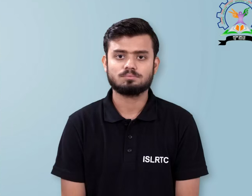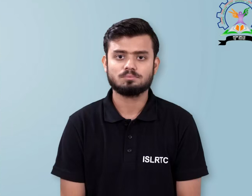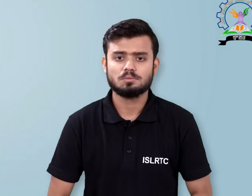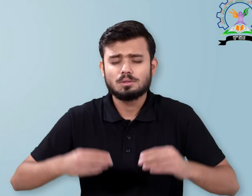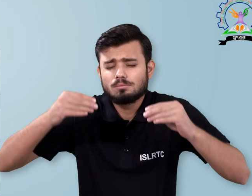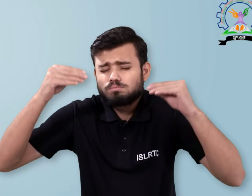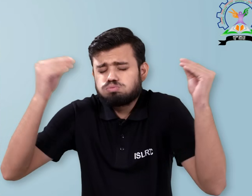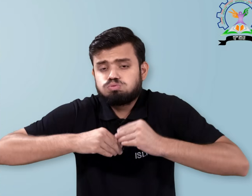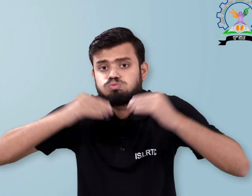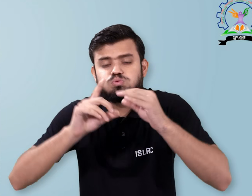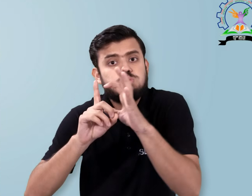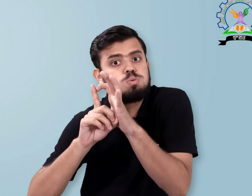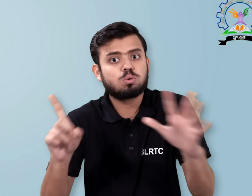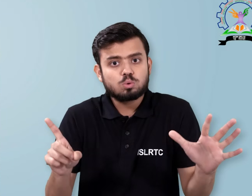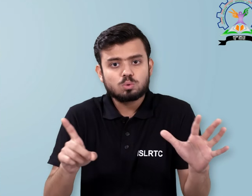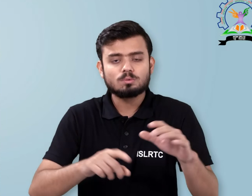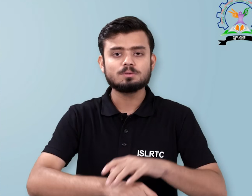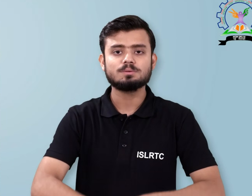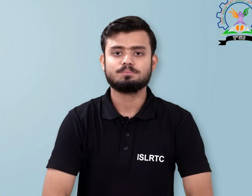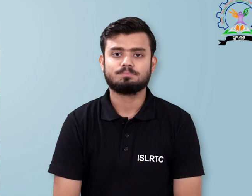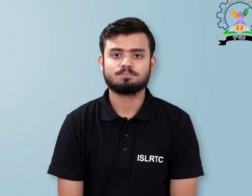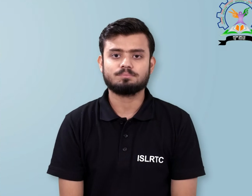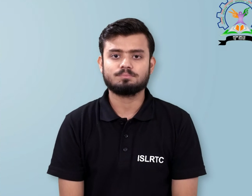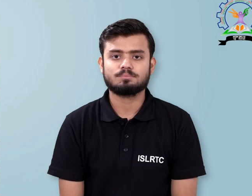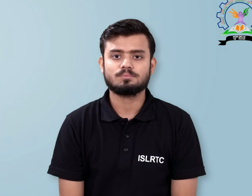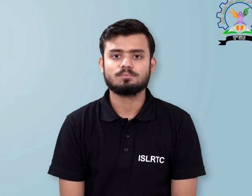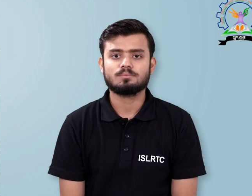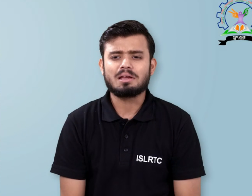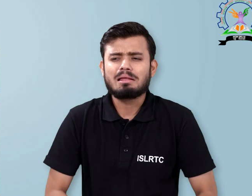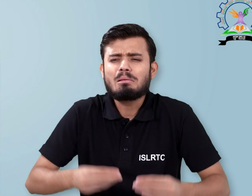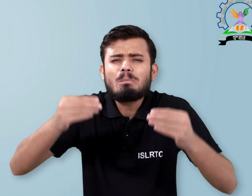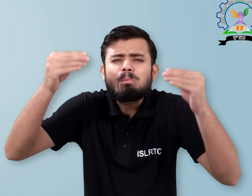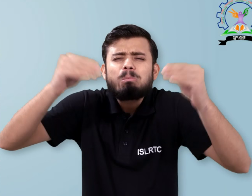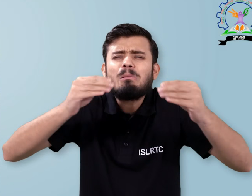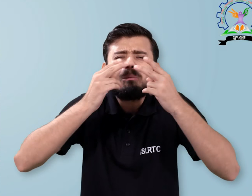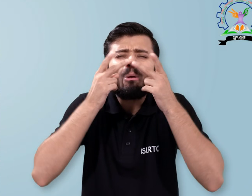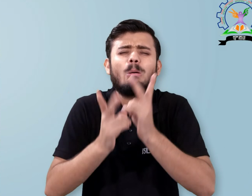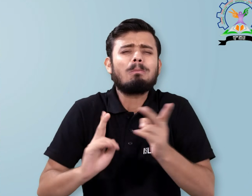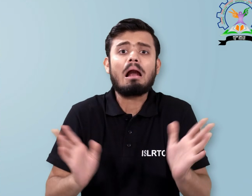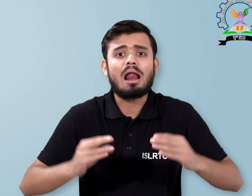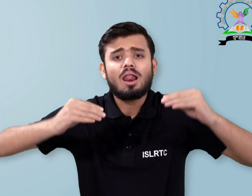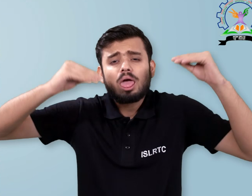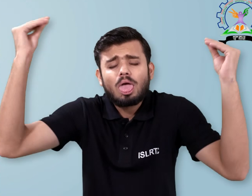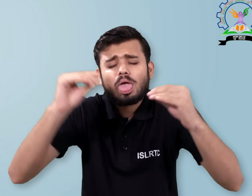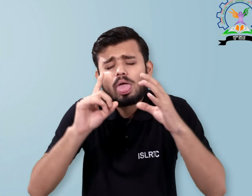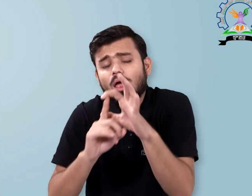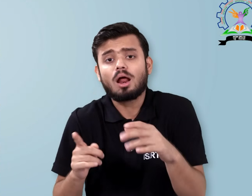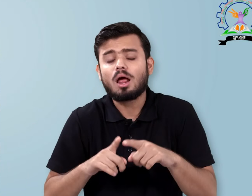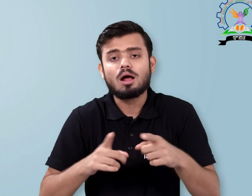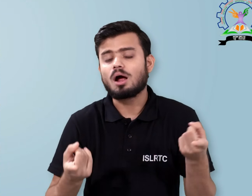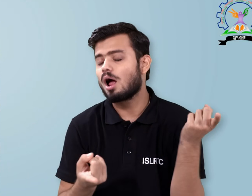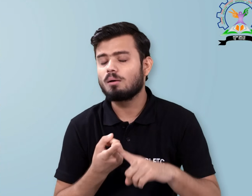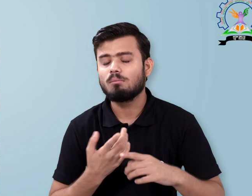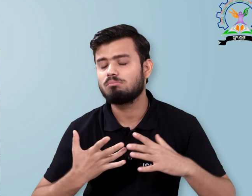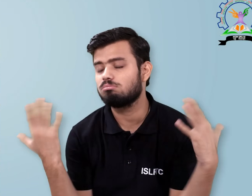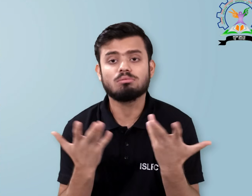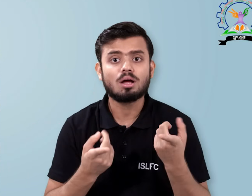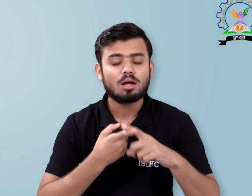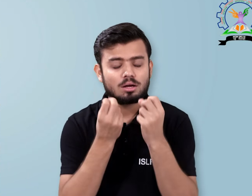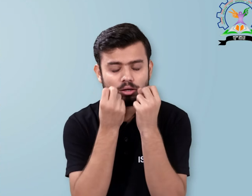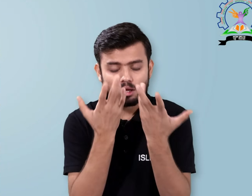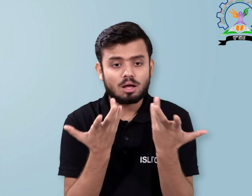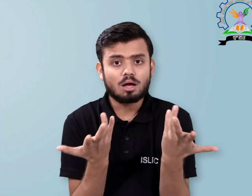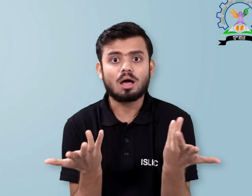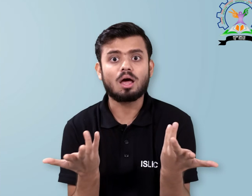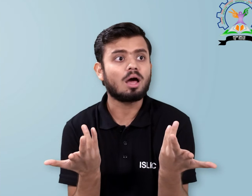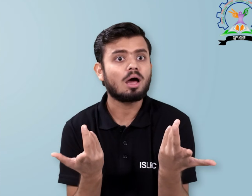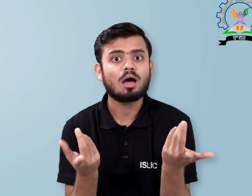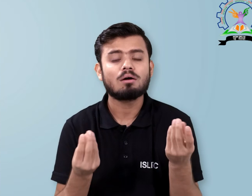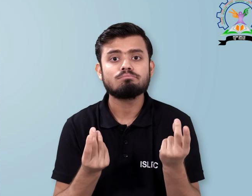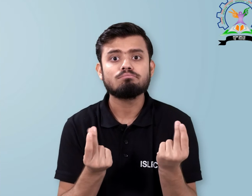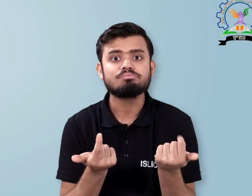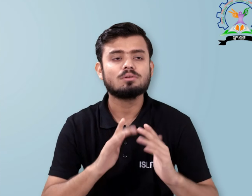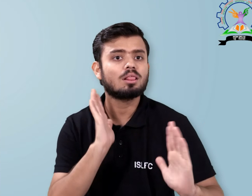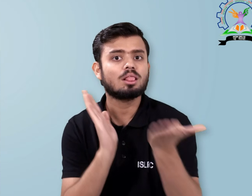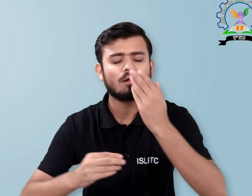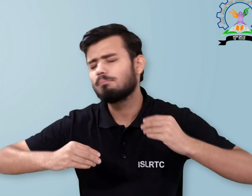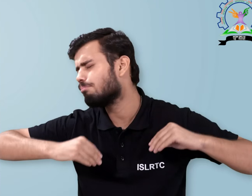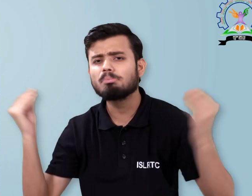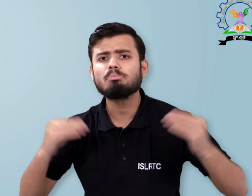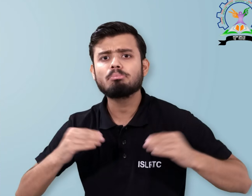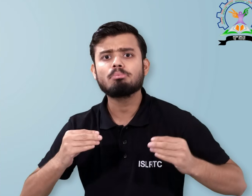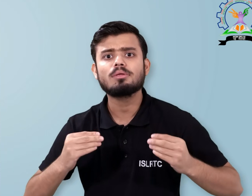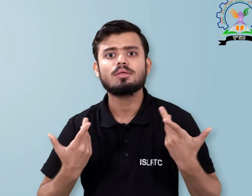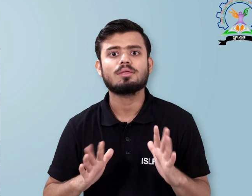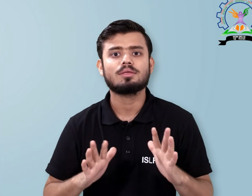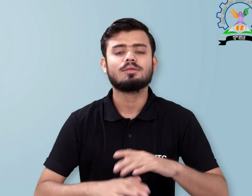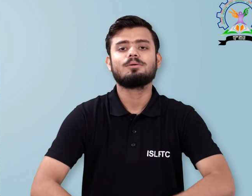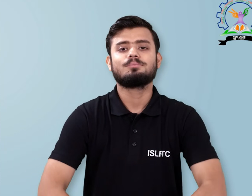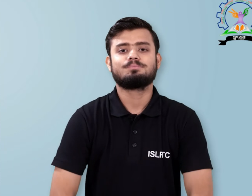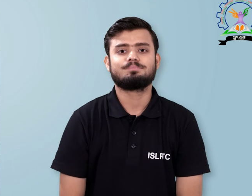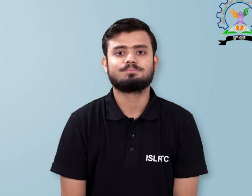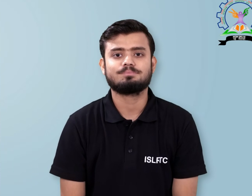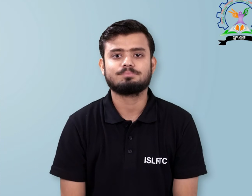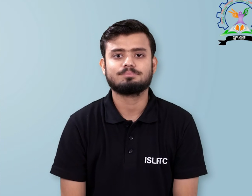Cloudburst A sudden violent rainstorm.